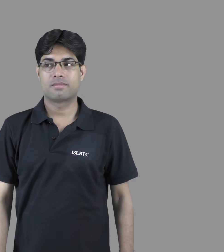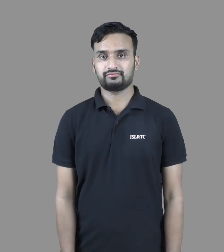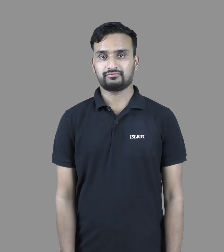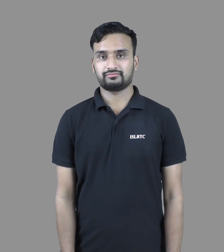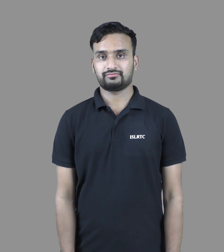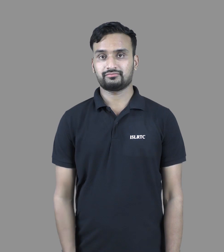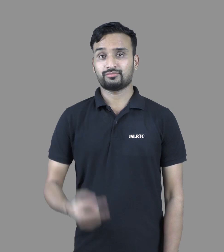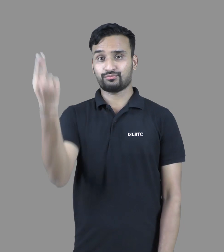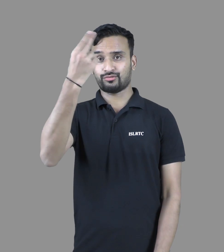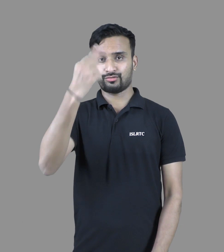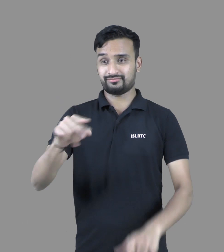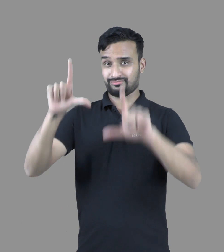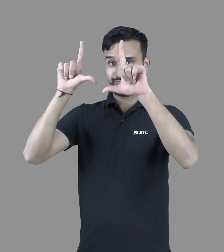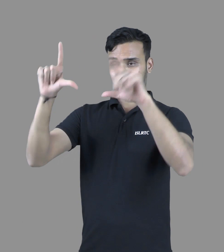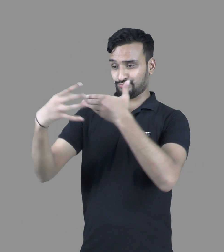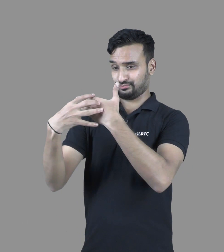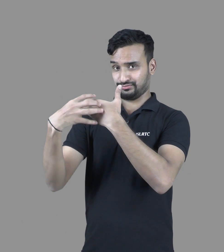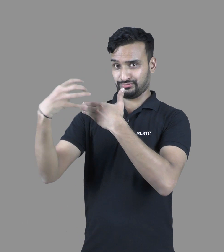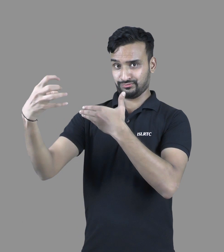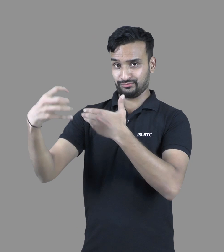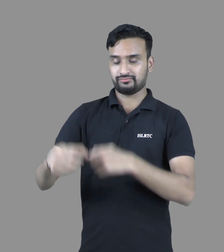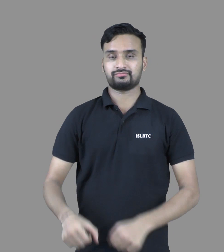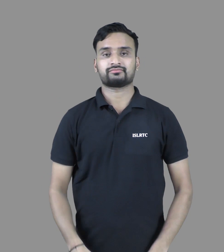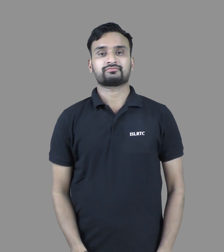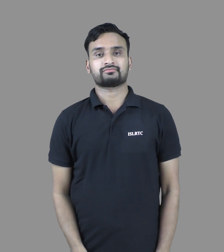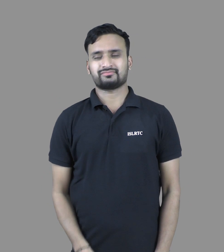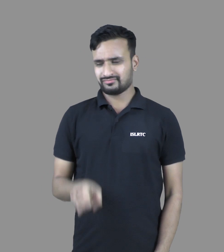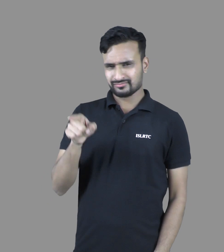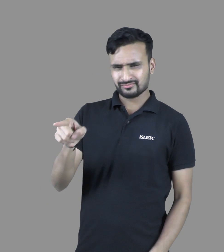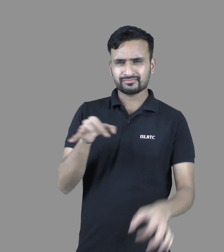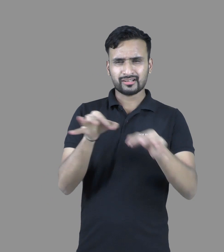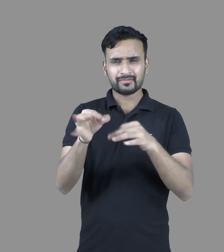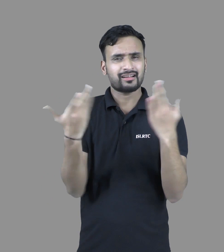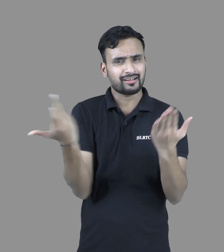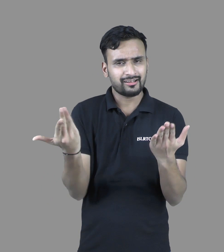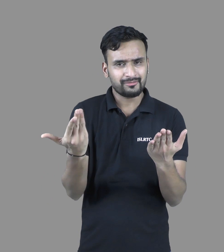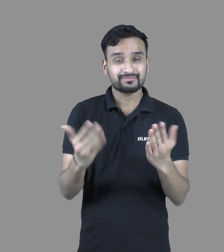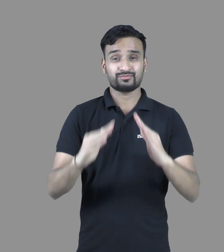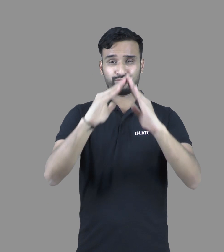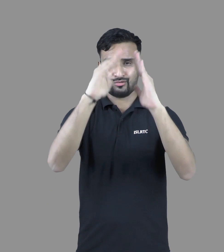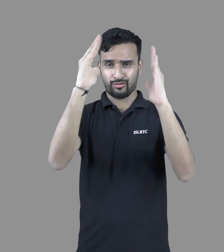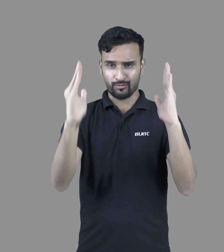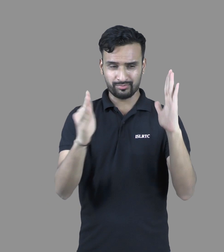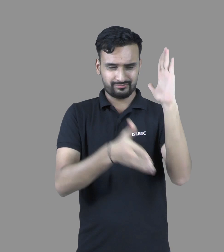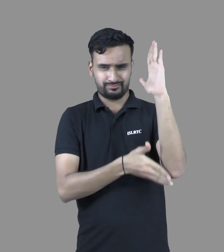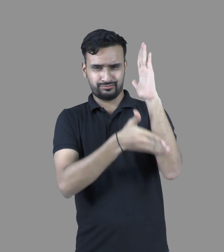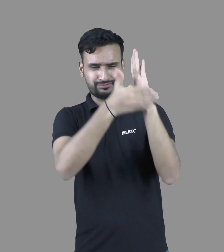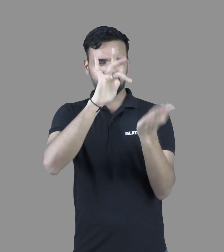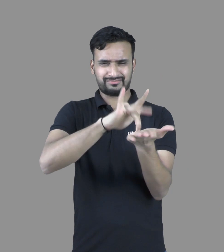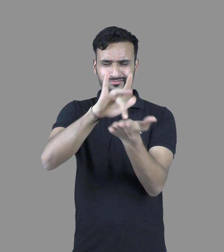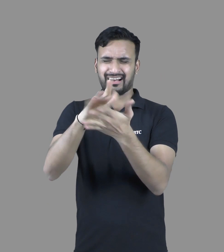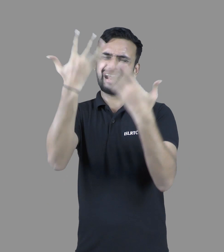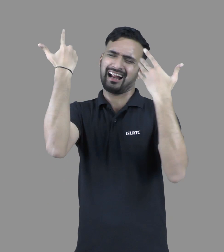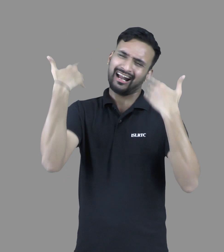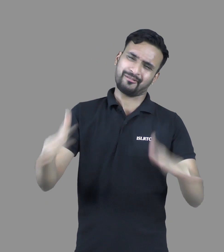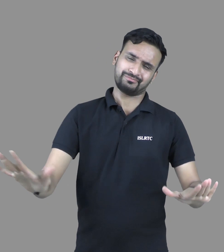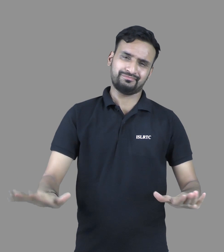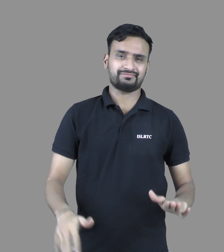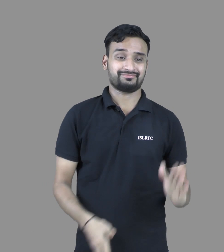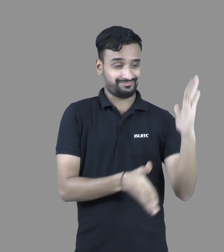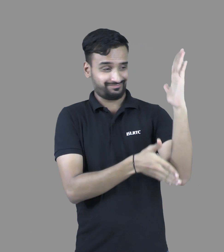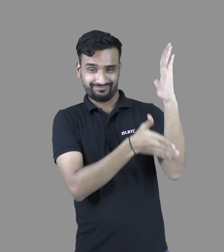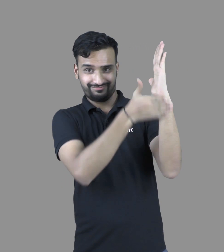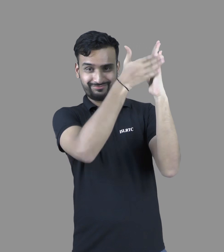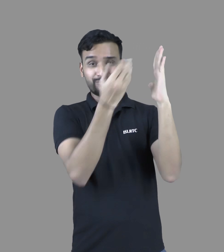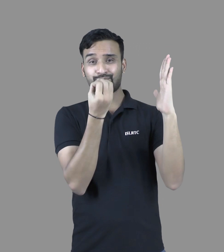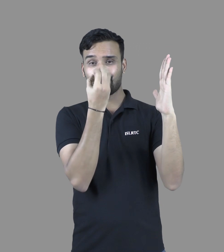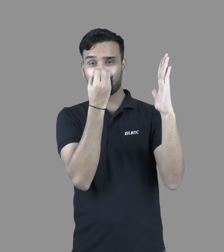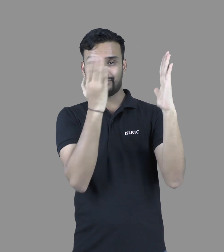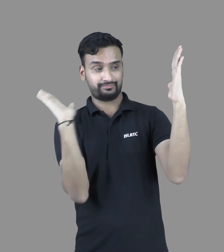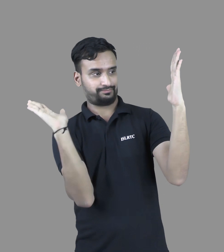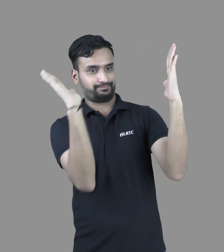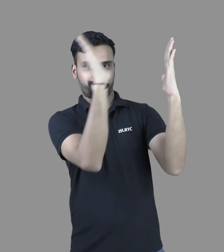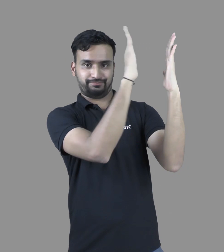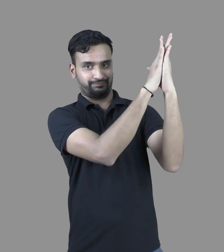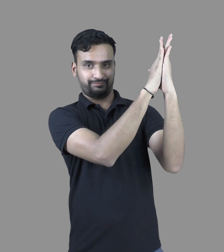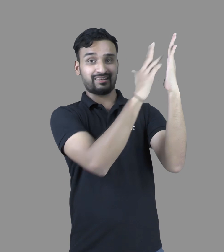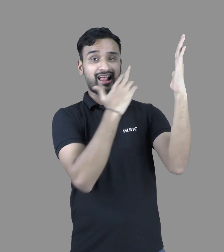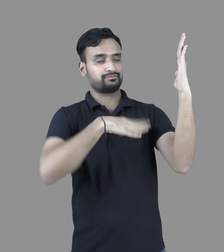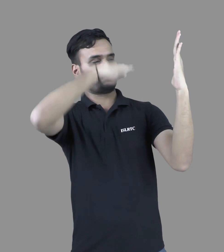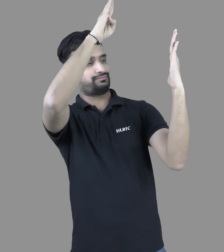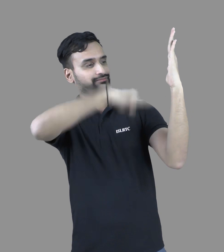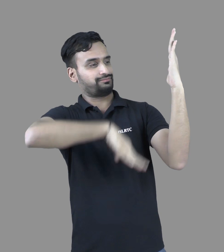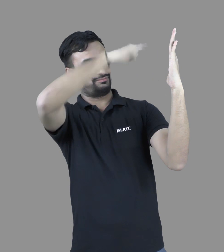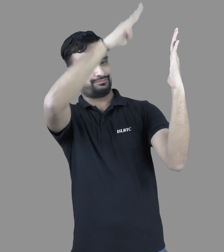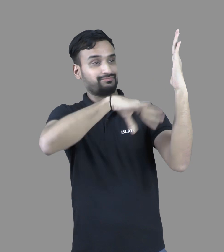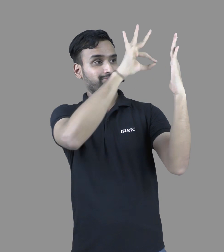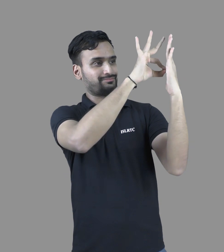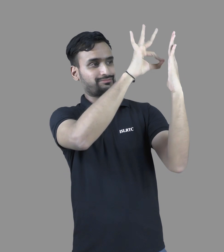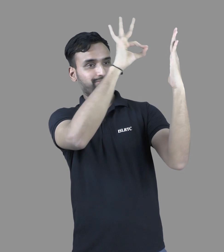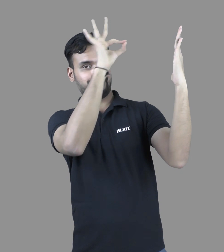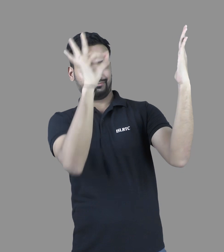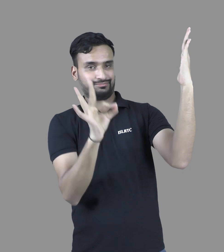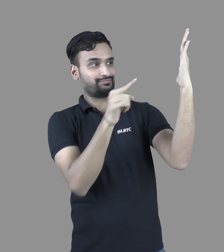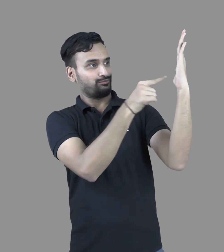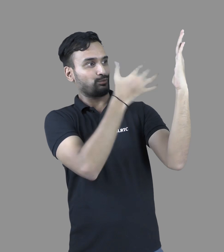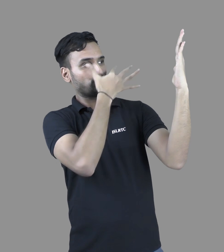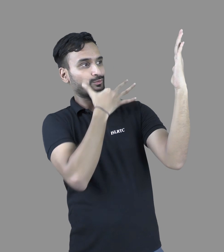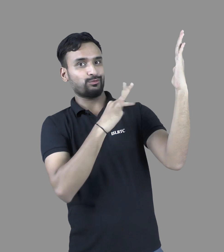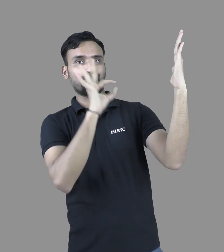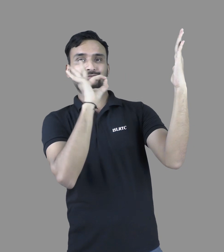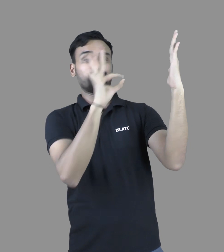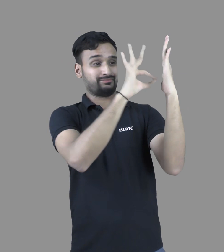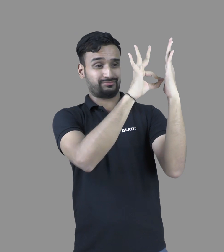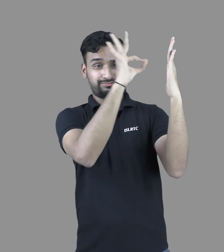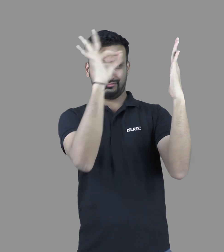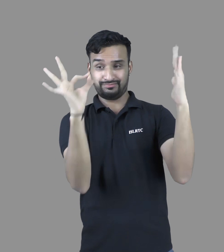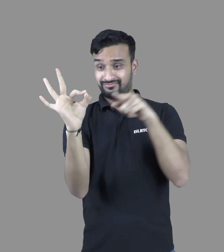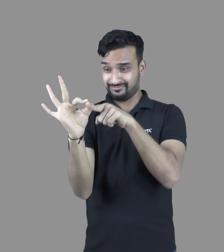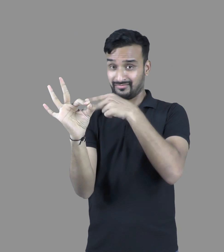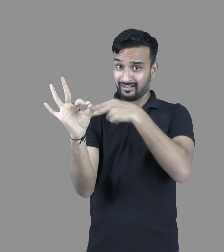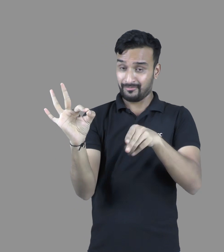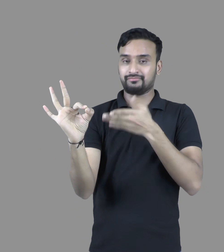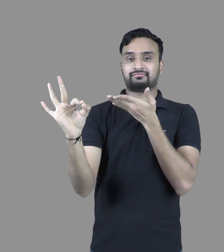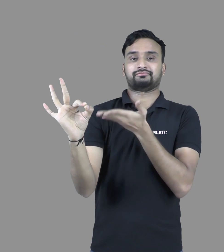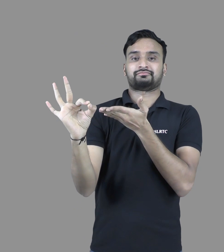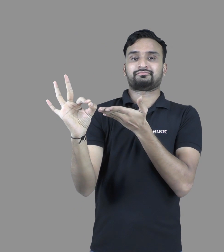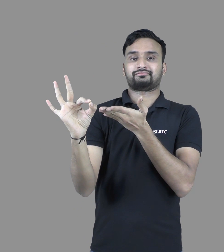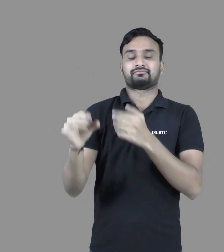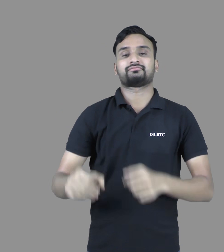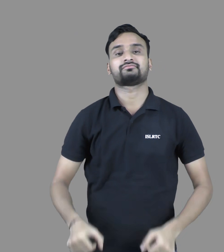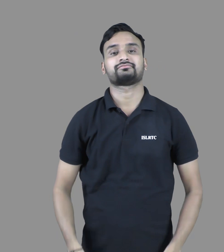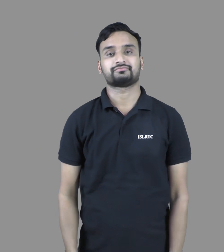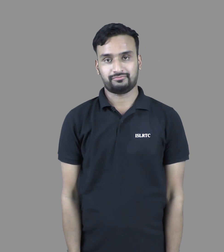Stencil